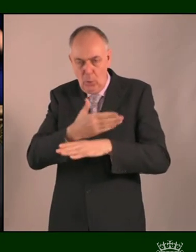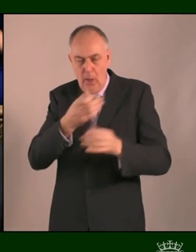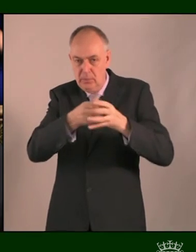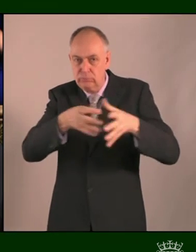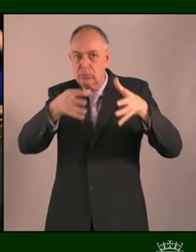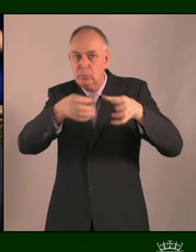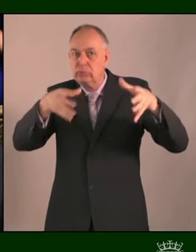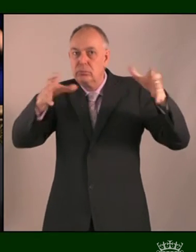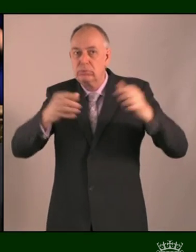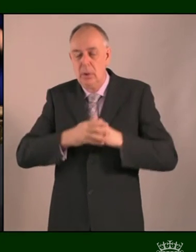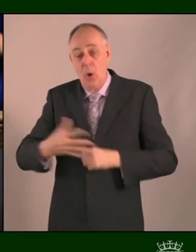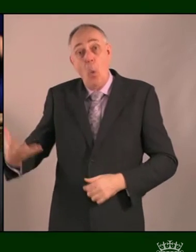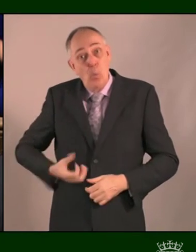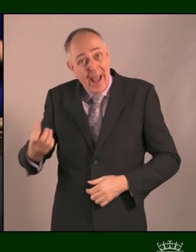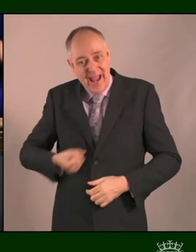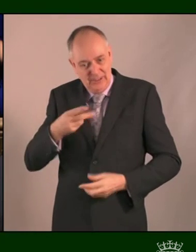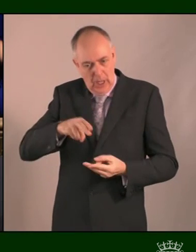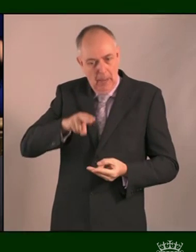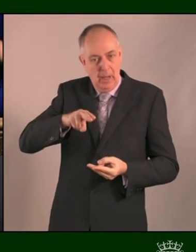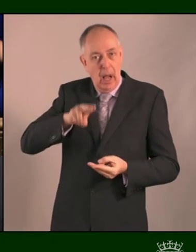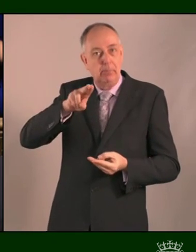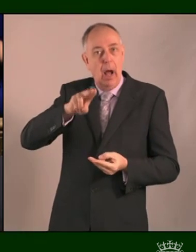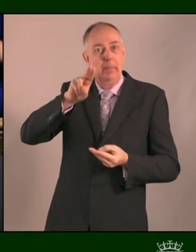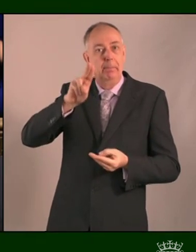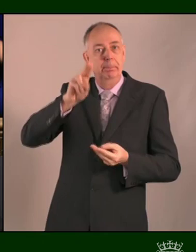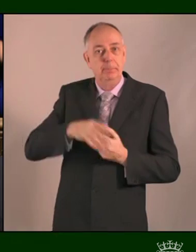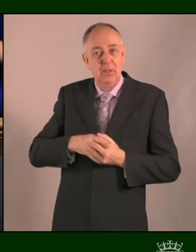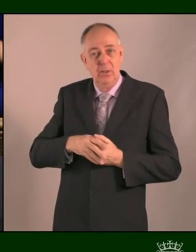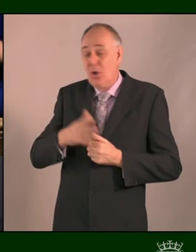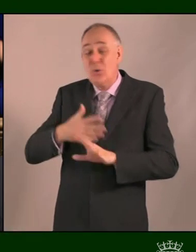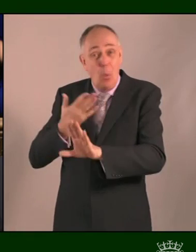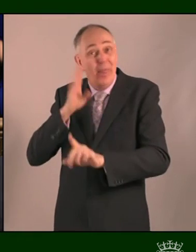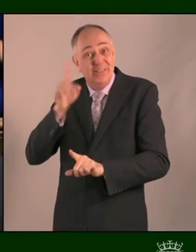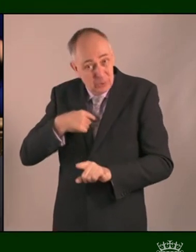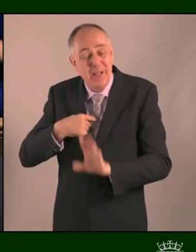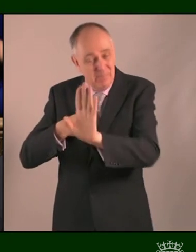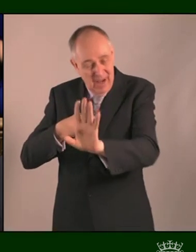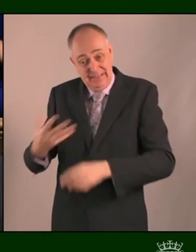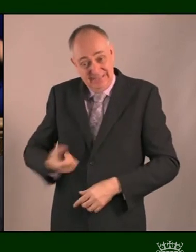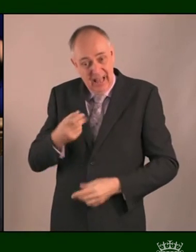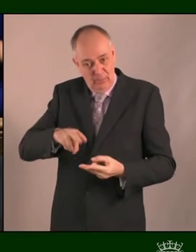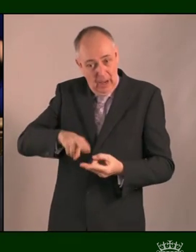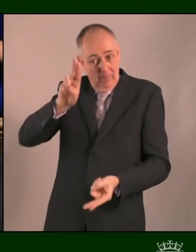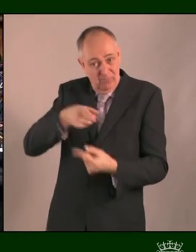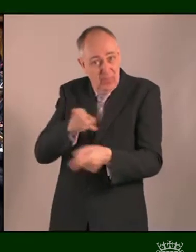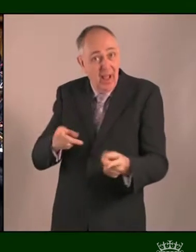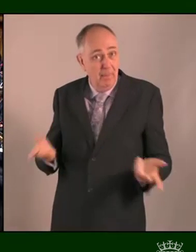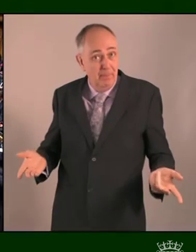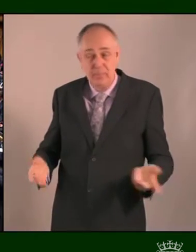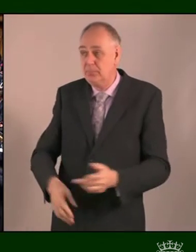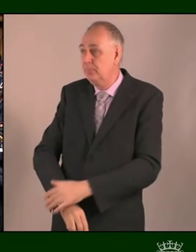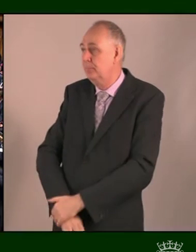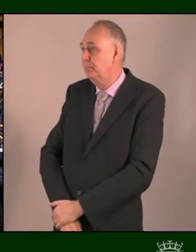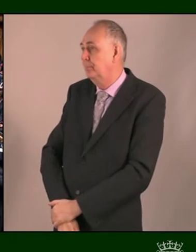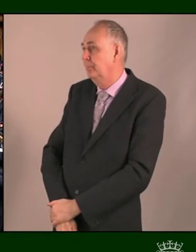Wages are now rising— They don’t want to hear it, but the truth is that wages are now rising for the low-paid as well.